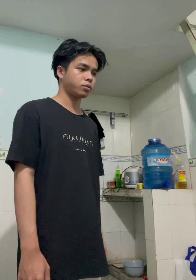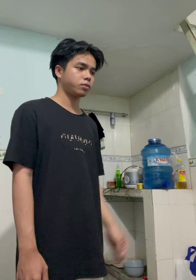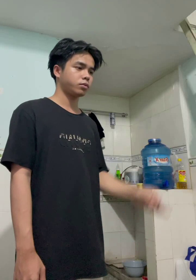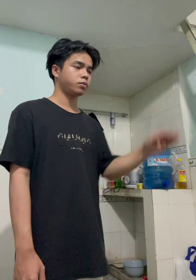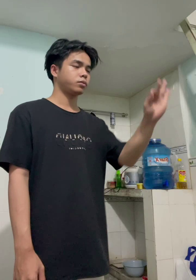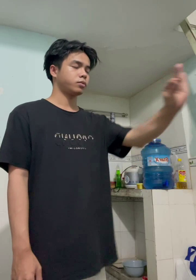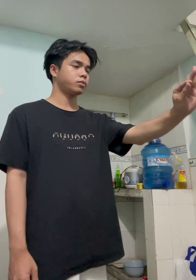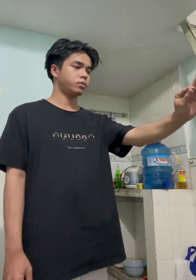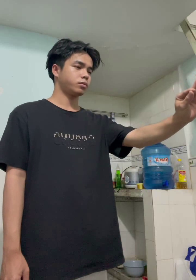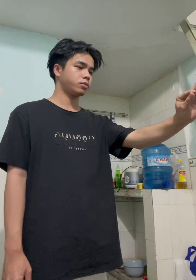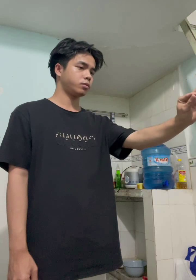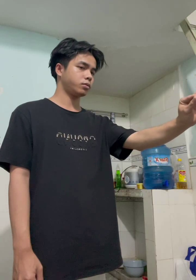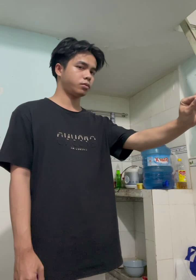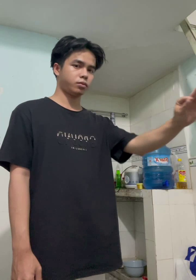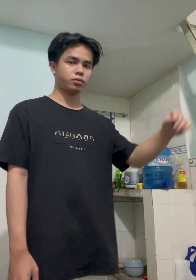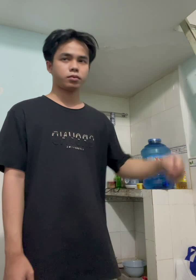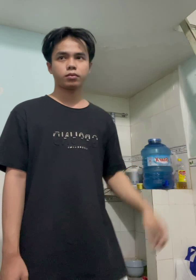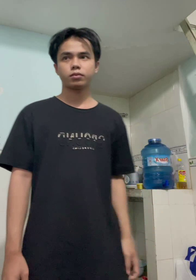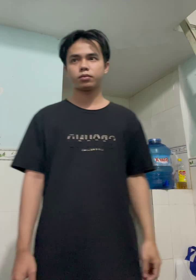t